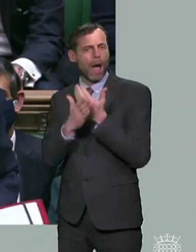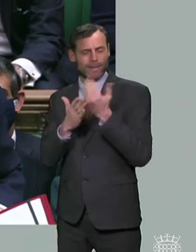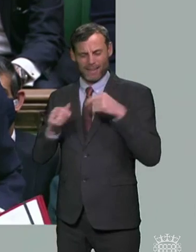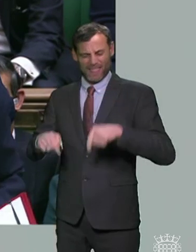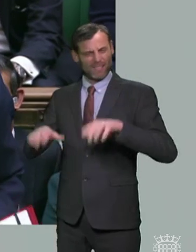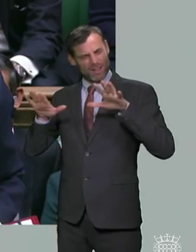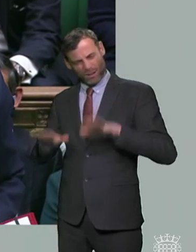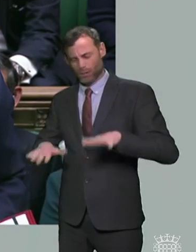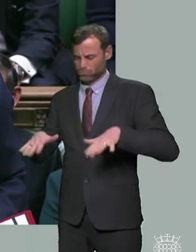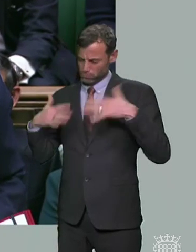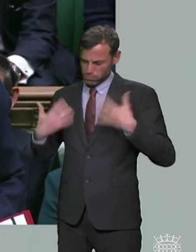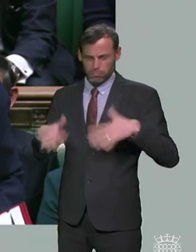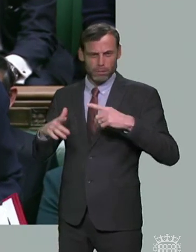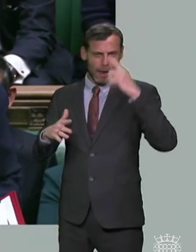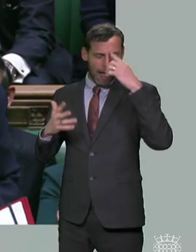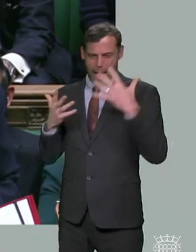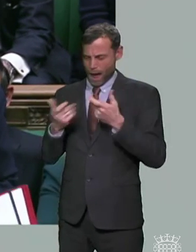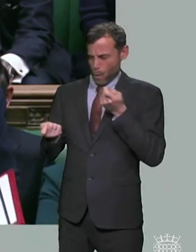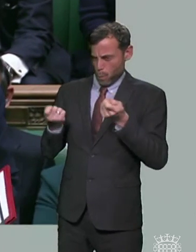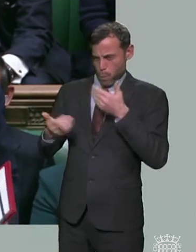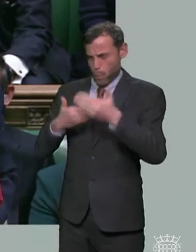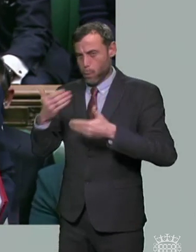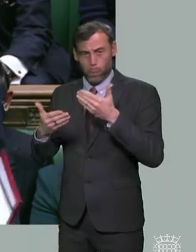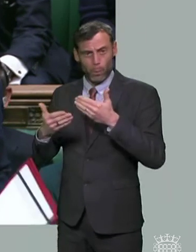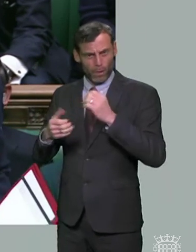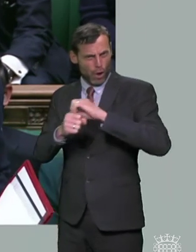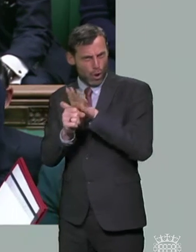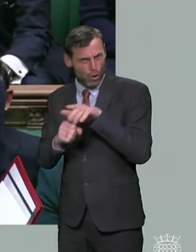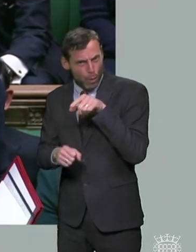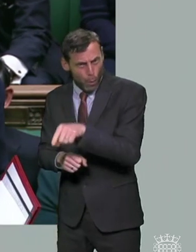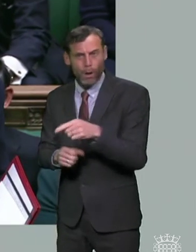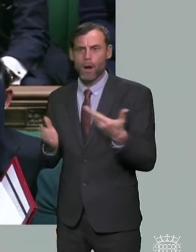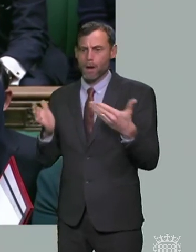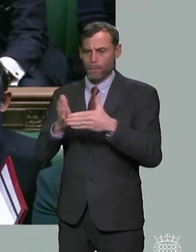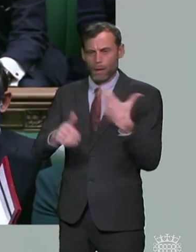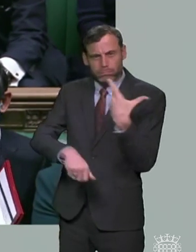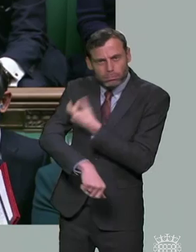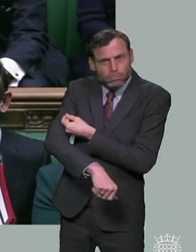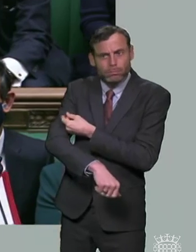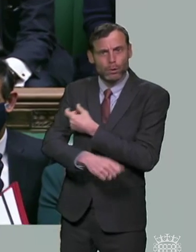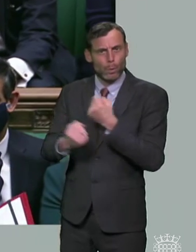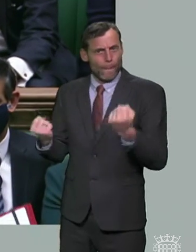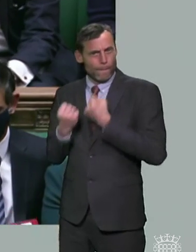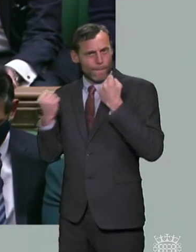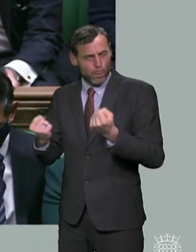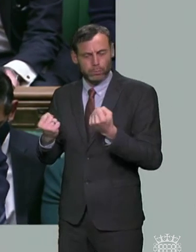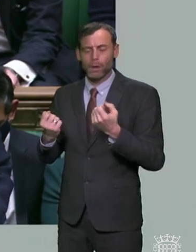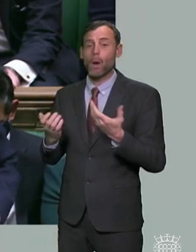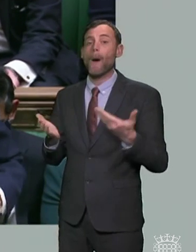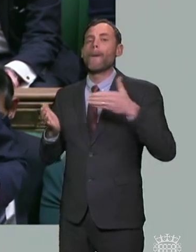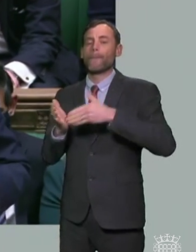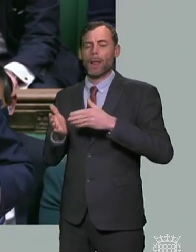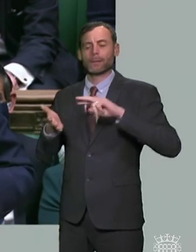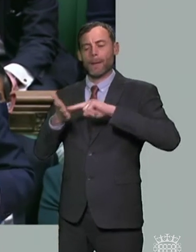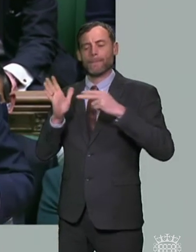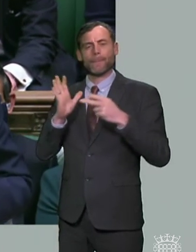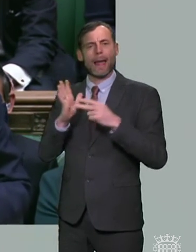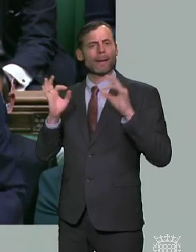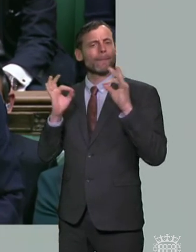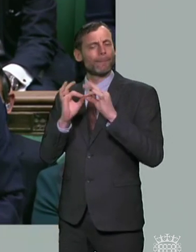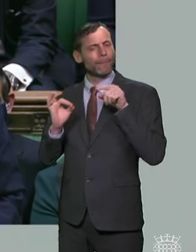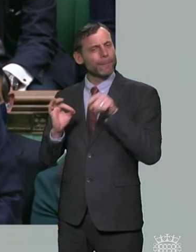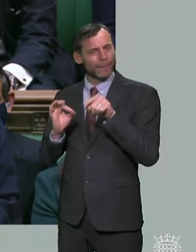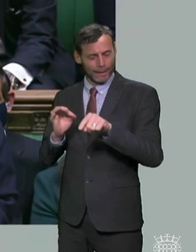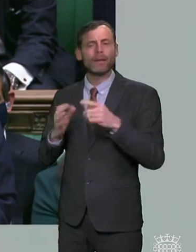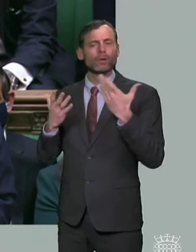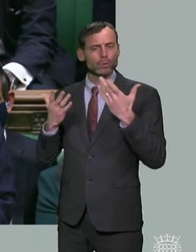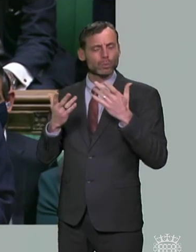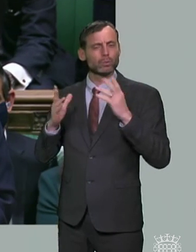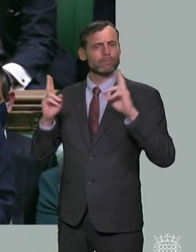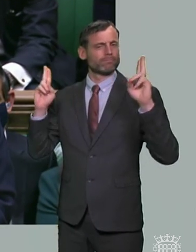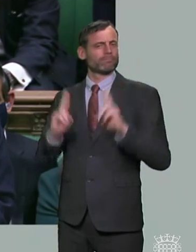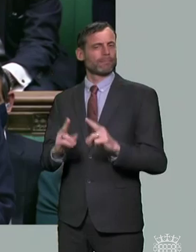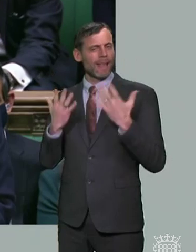I will shortly update the House on this country’s fantastic progress in tackling covid-19, including through our booster programme, which is enabling us to ease plan B measures and restore the ancient liberties of this country.